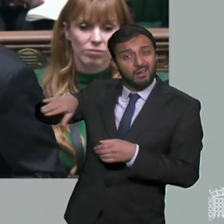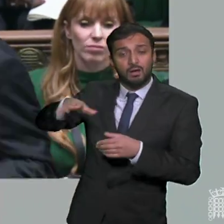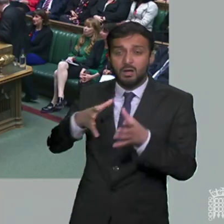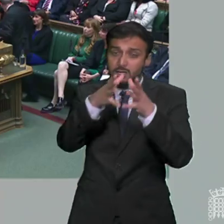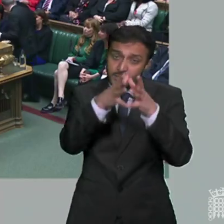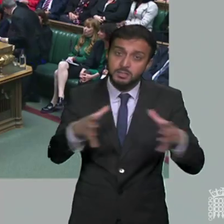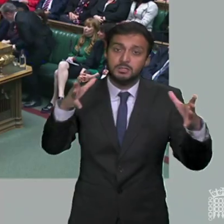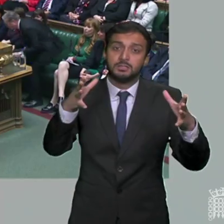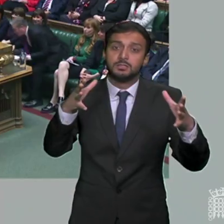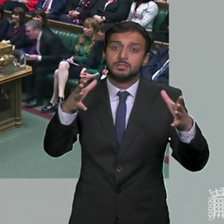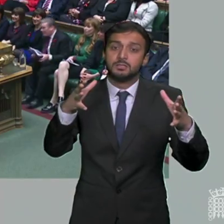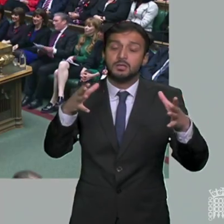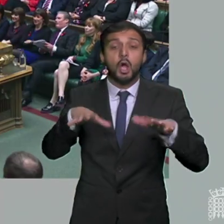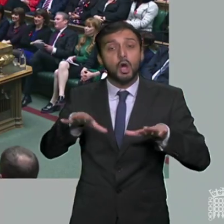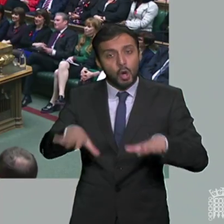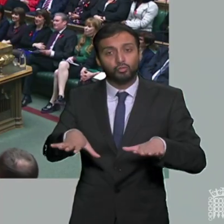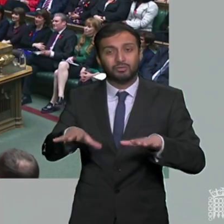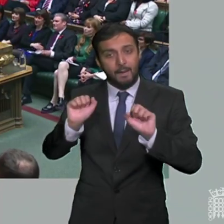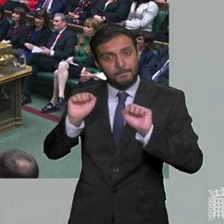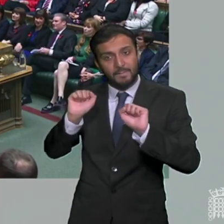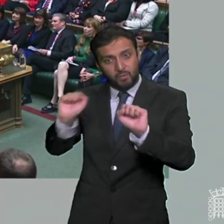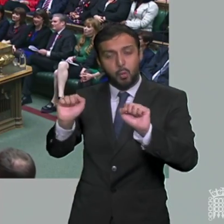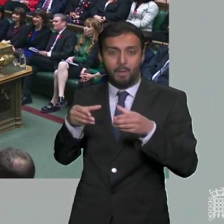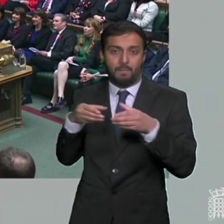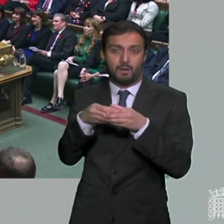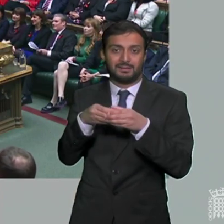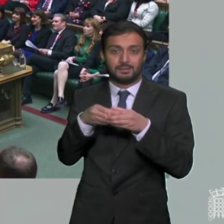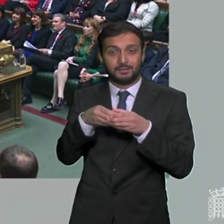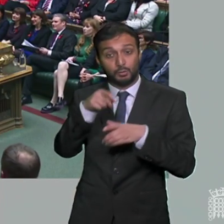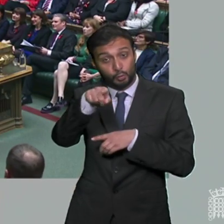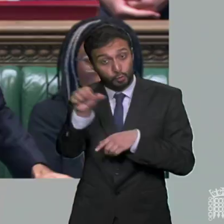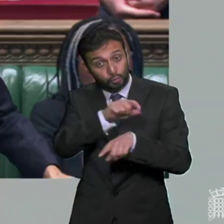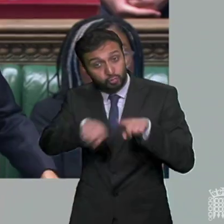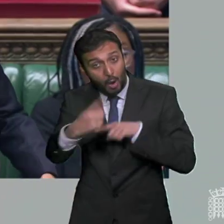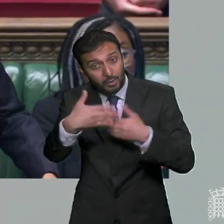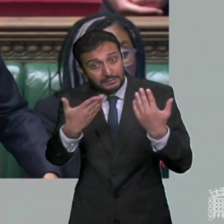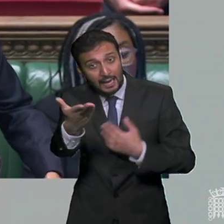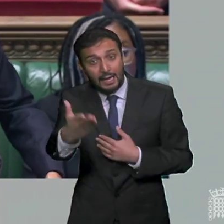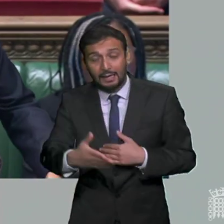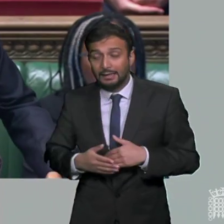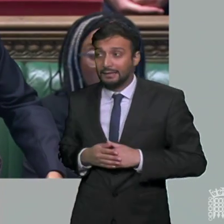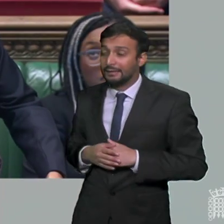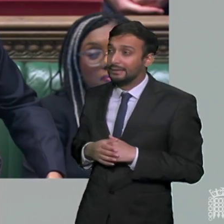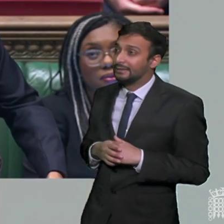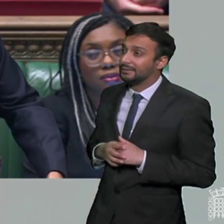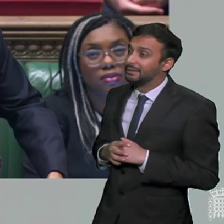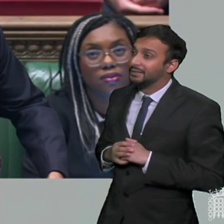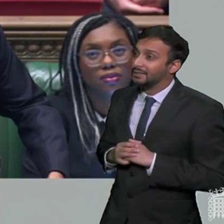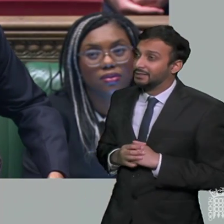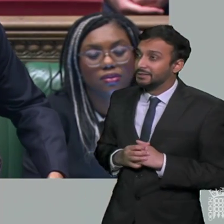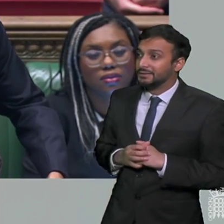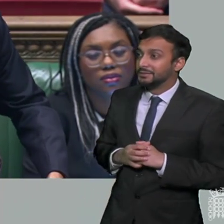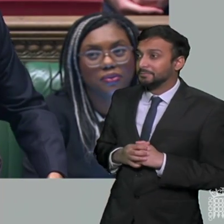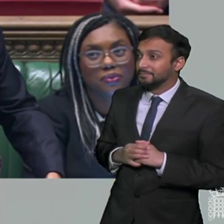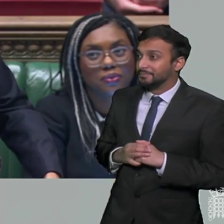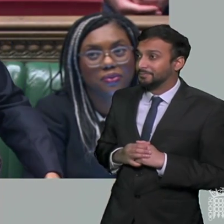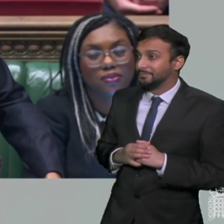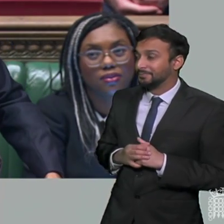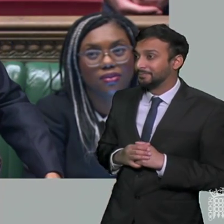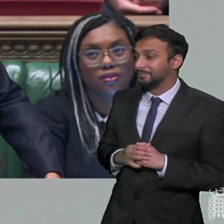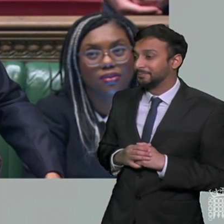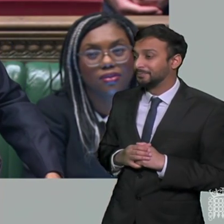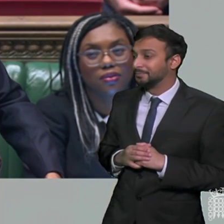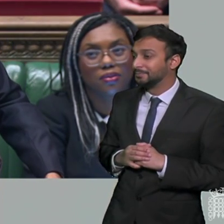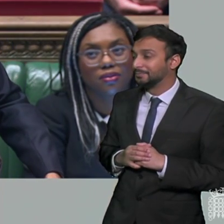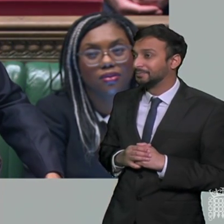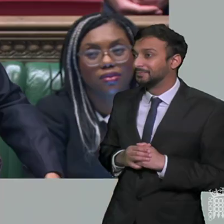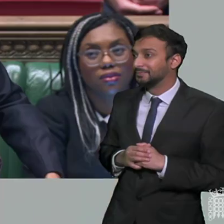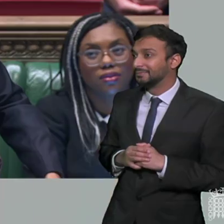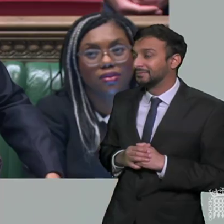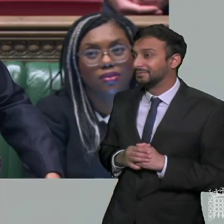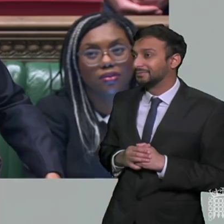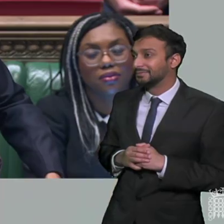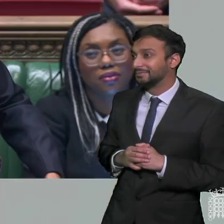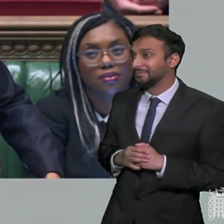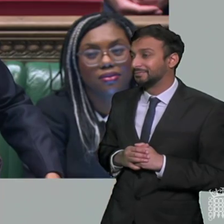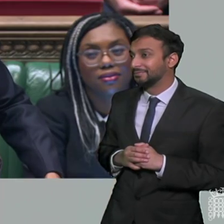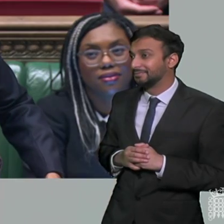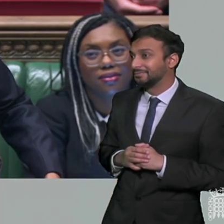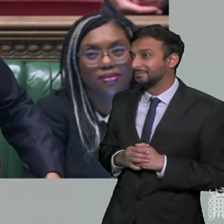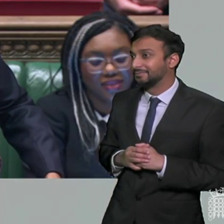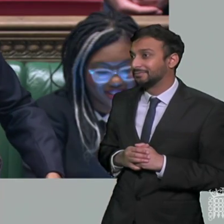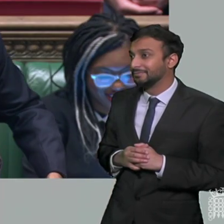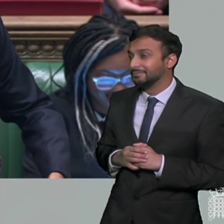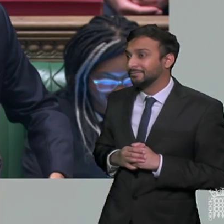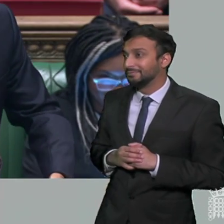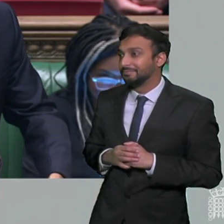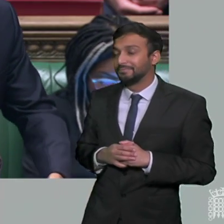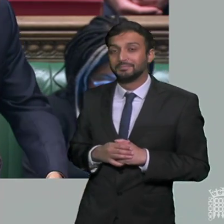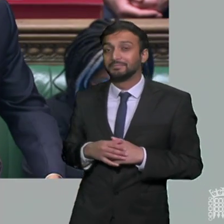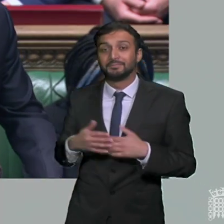We did hear that the right honourable and learned Gentleman is too weak to confirm there will be no one on the picket lines.